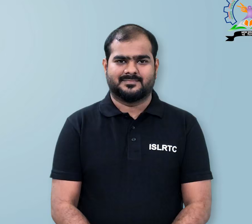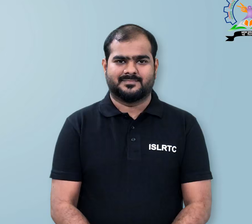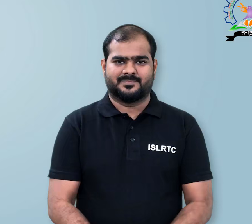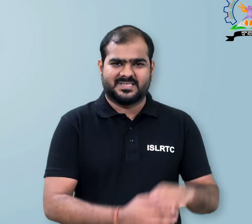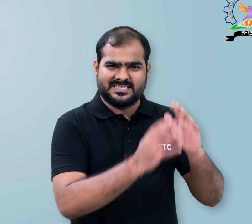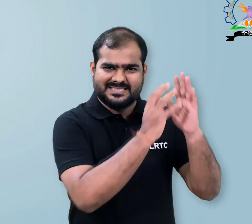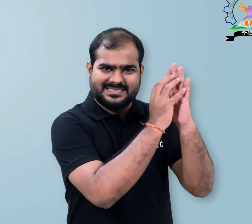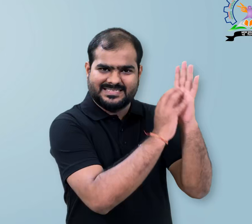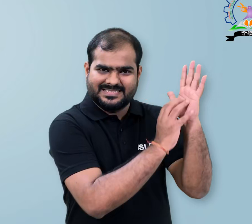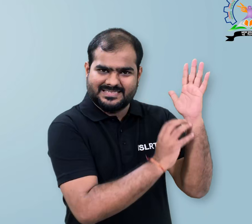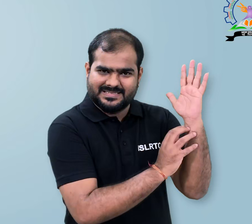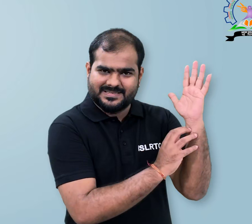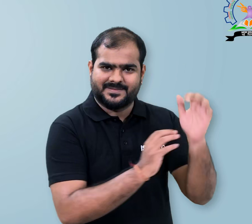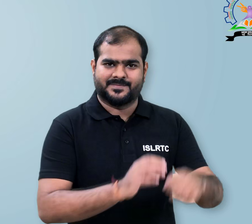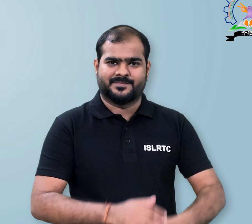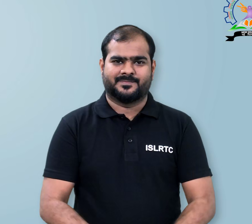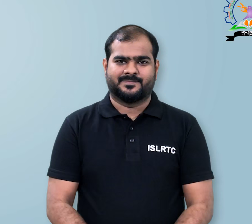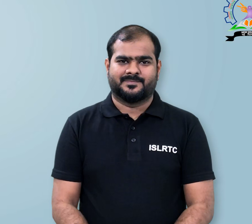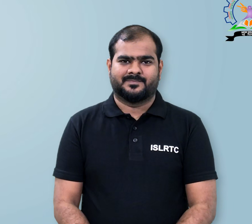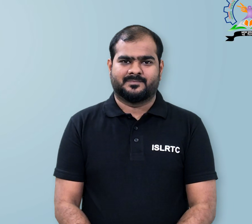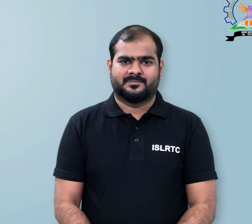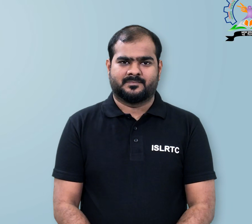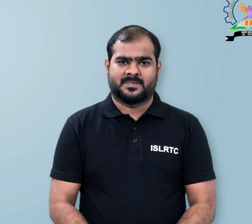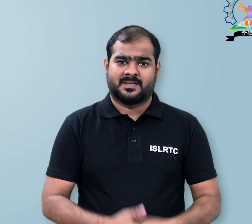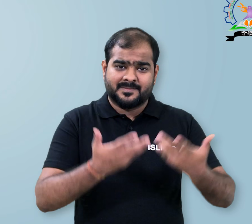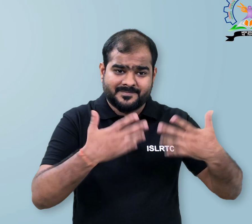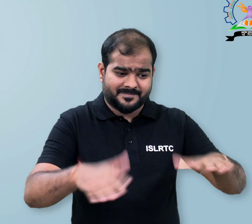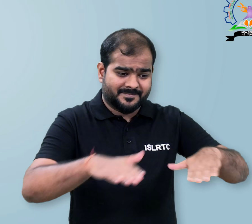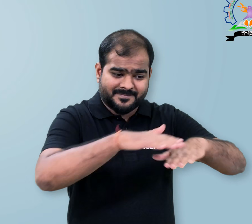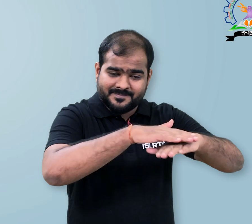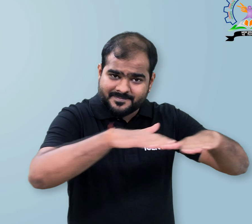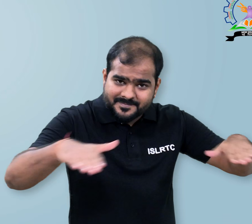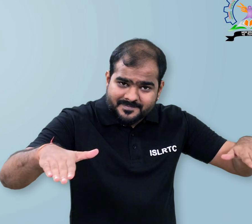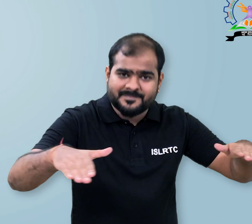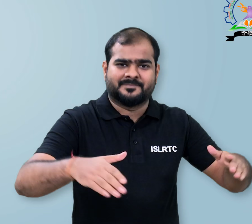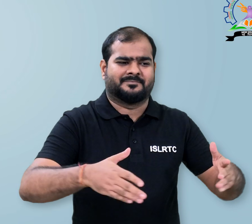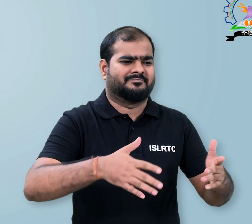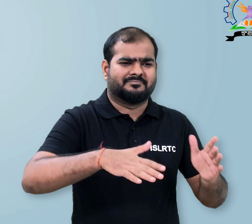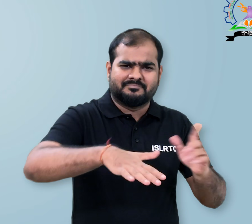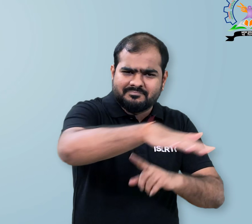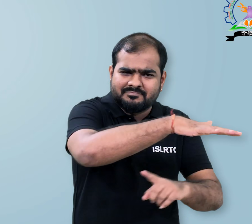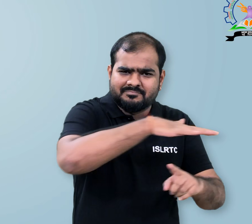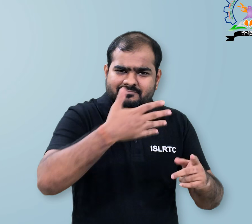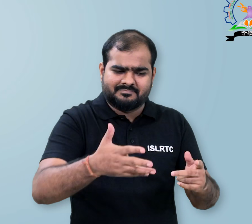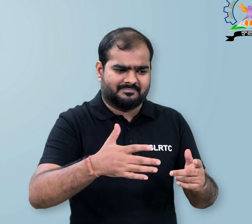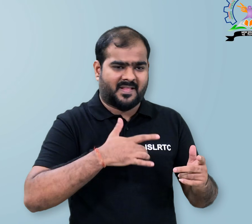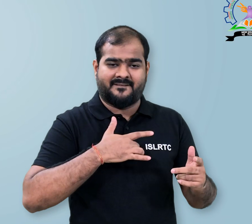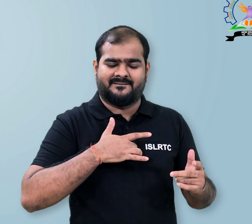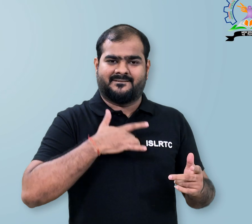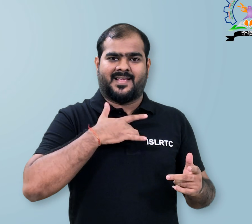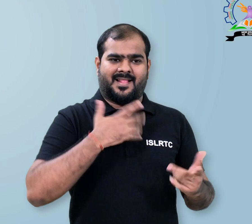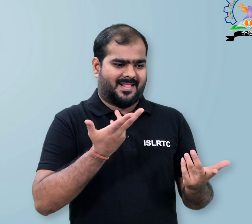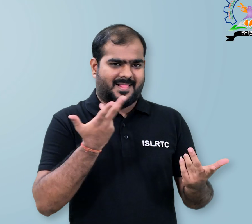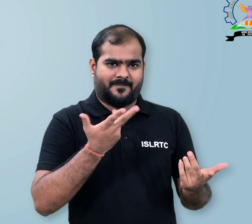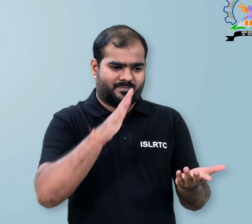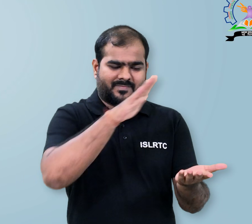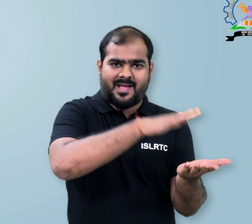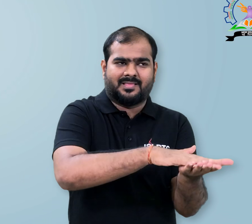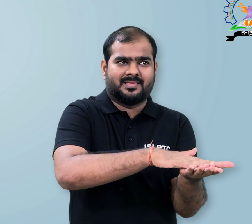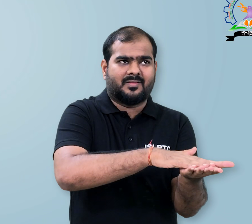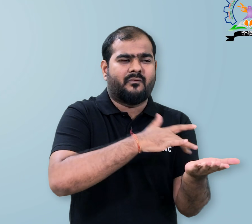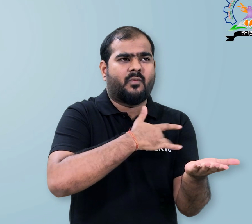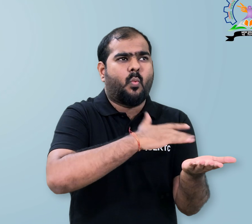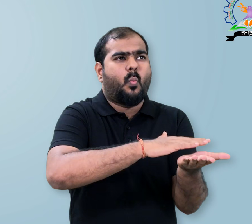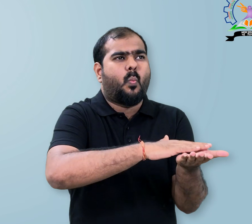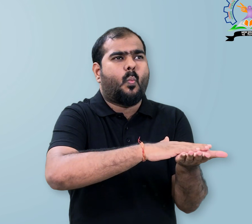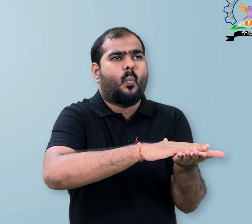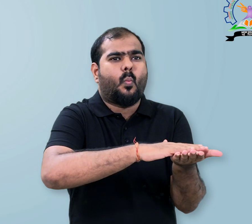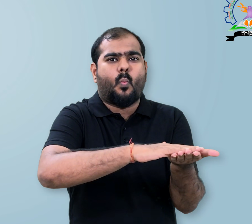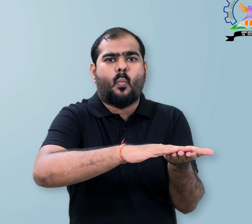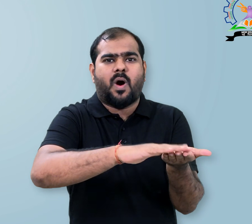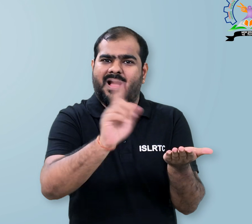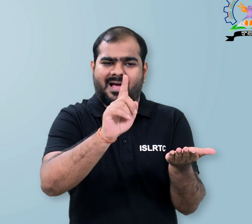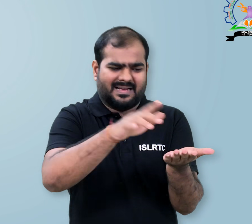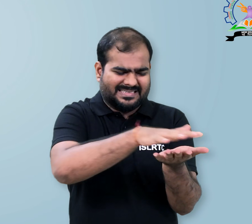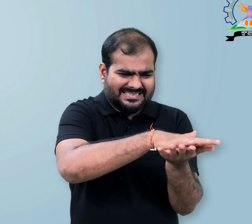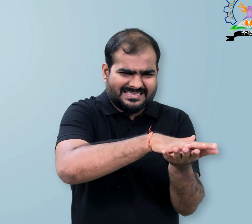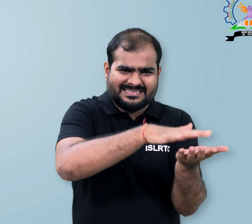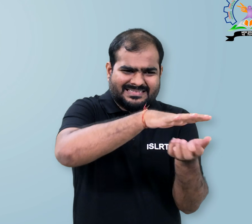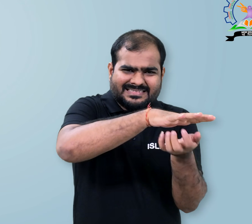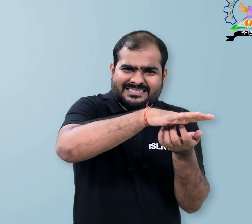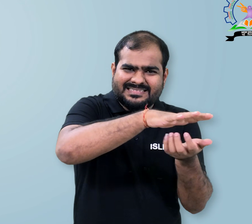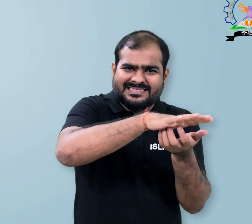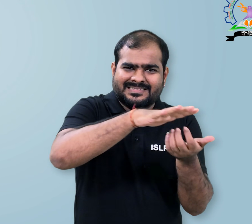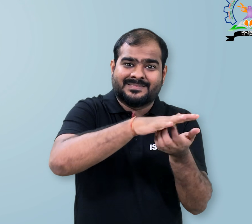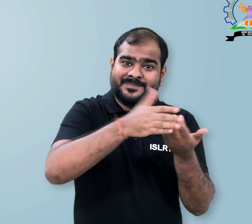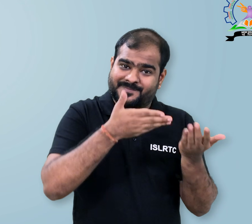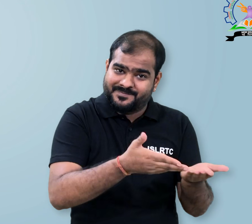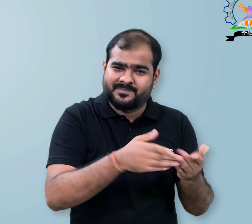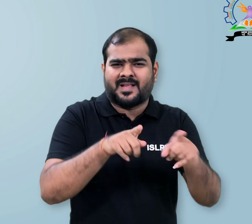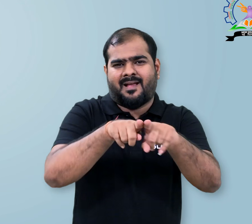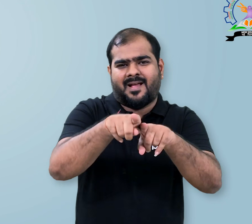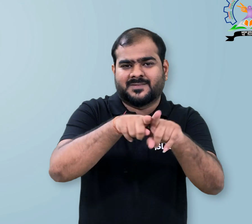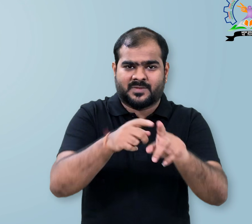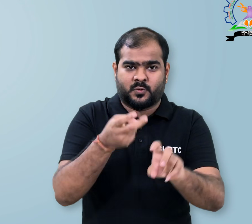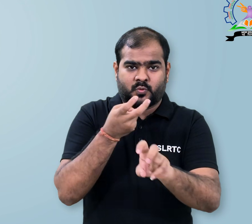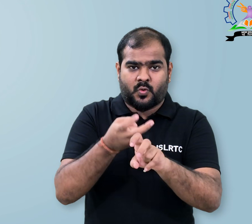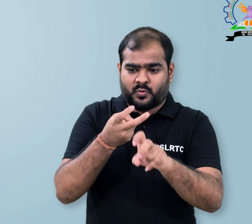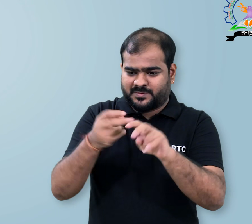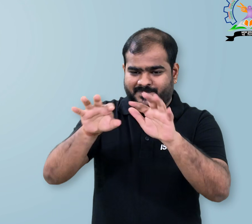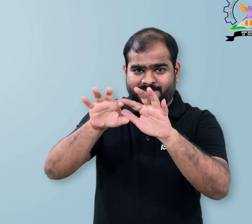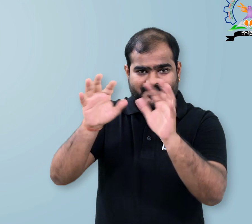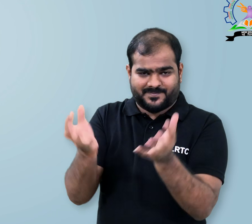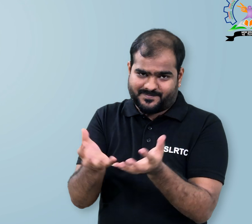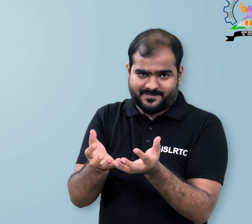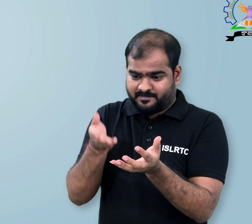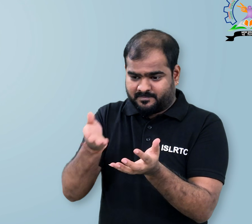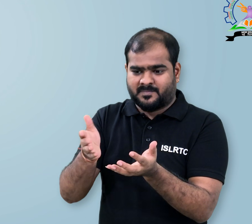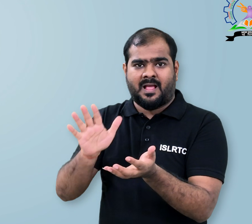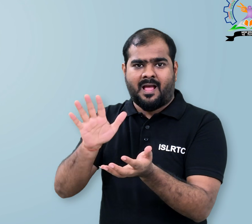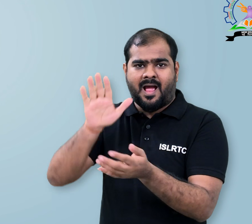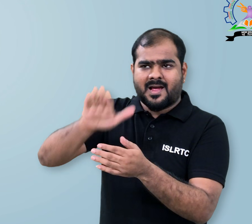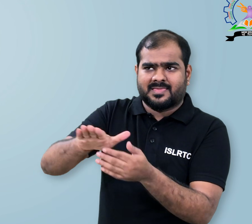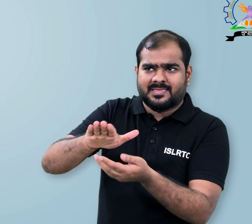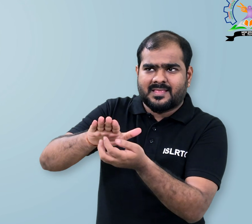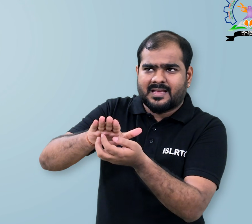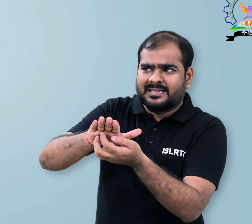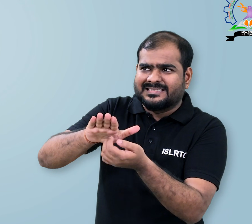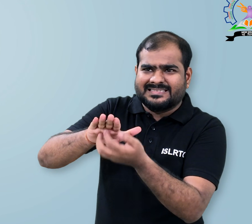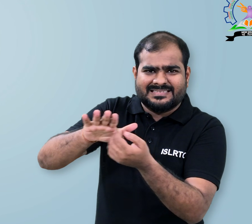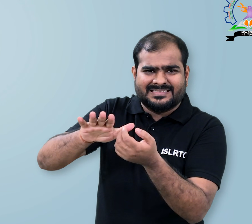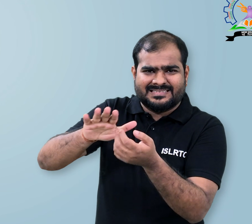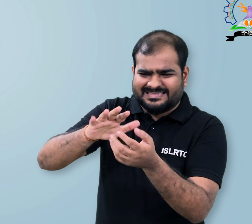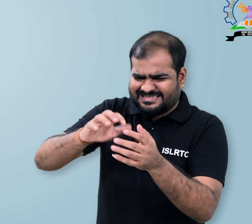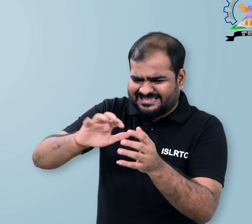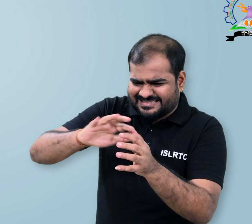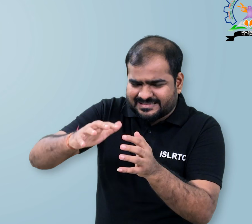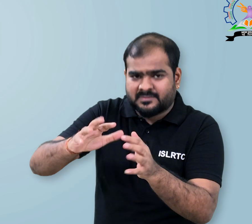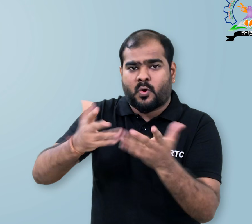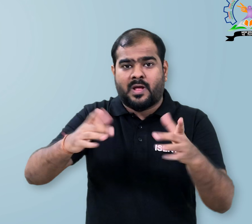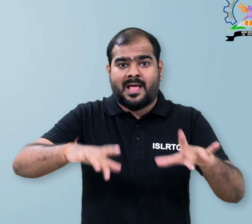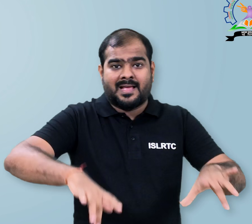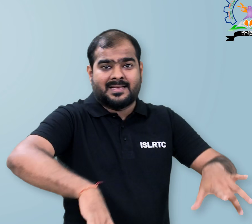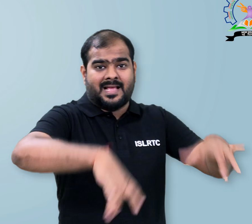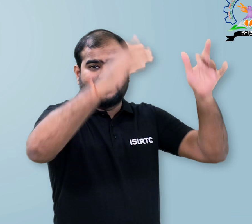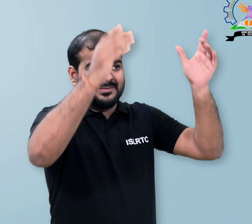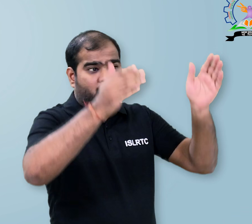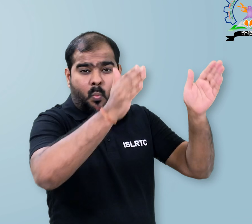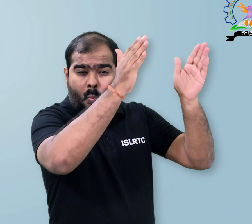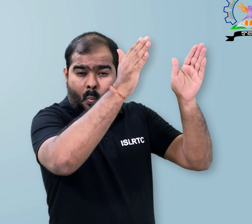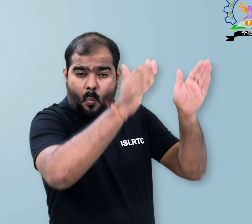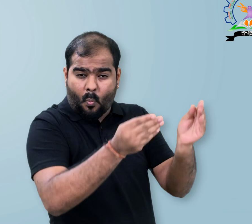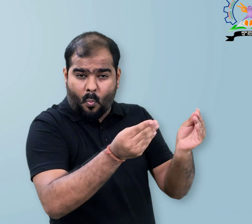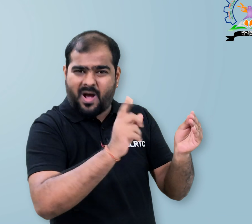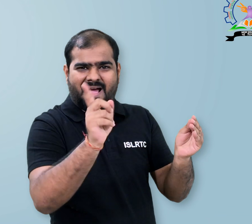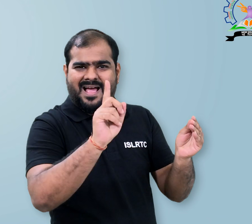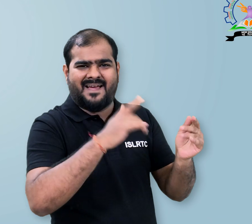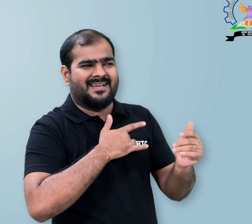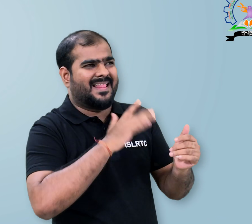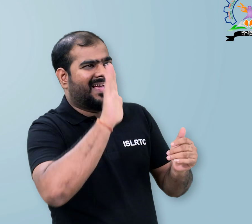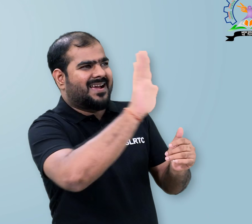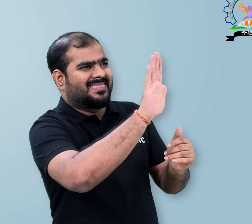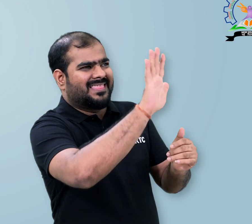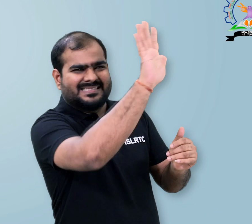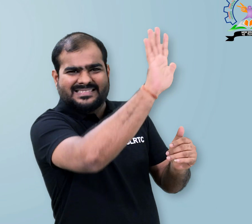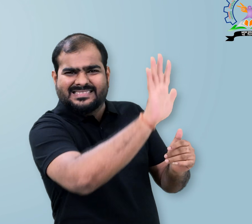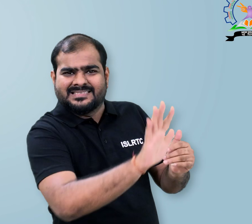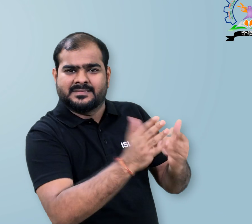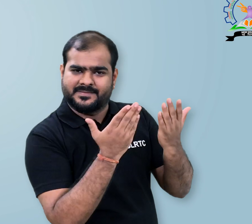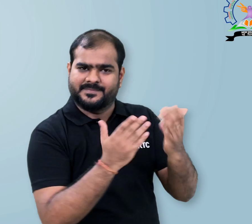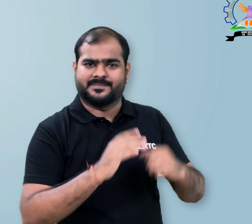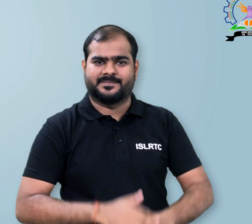Rough Rough means having a coarse or uneven surface, and this can be felt by touching. For example, rocks, bark of trees and sand paper fee rough.